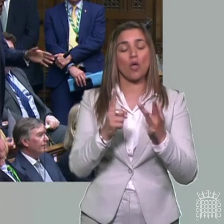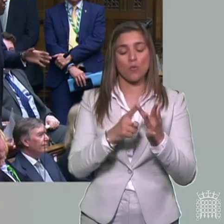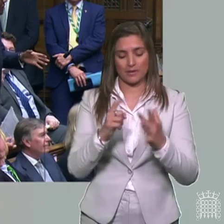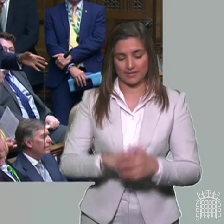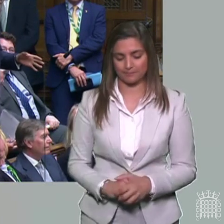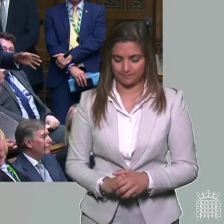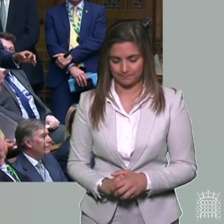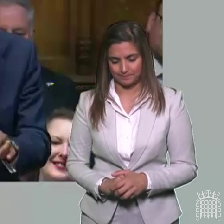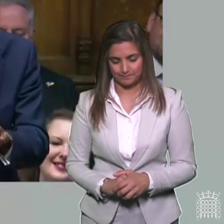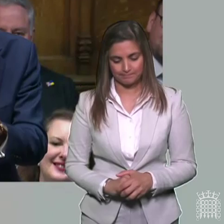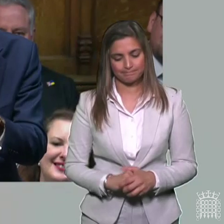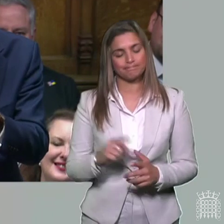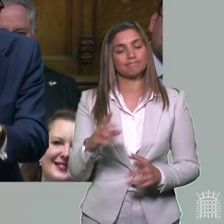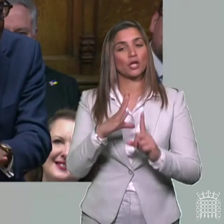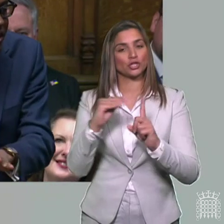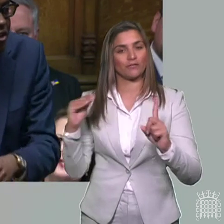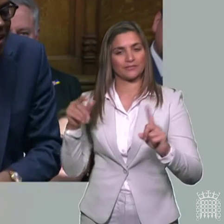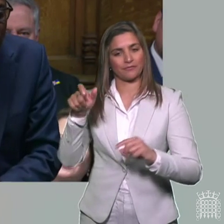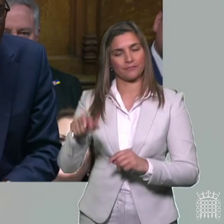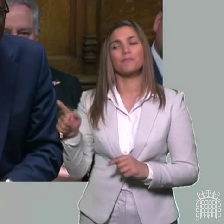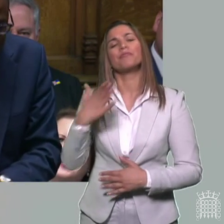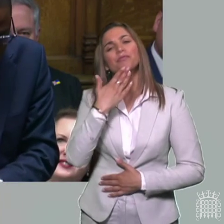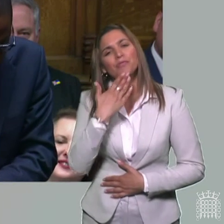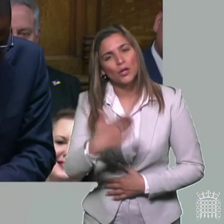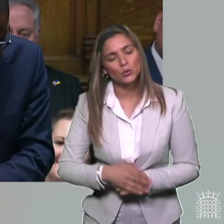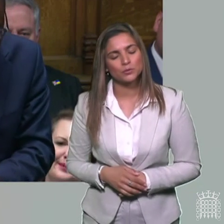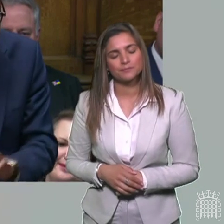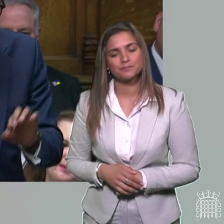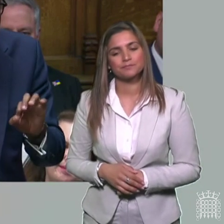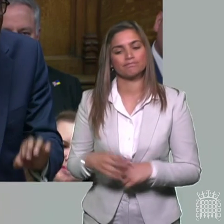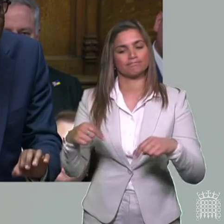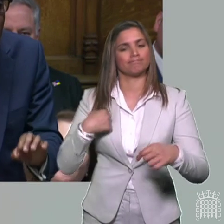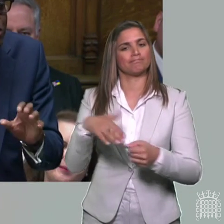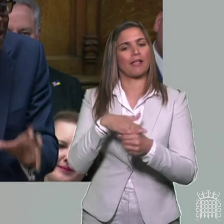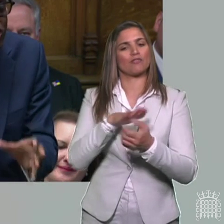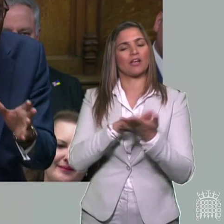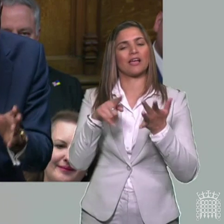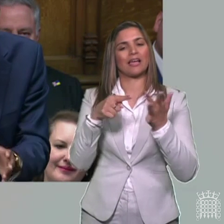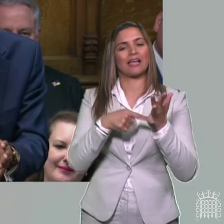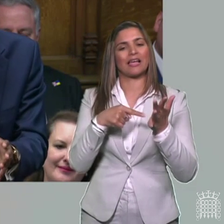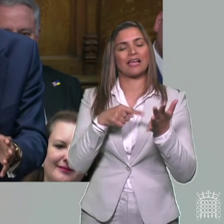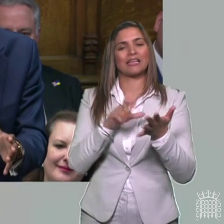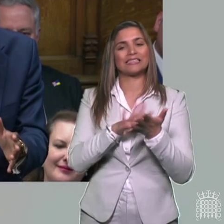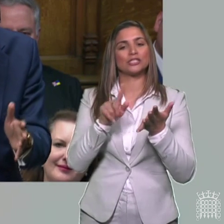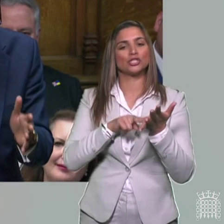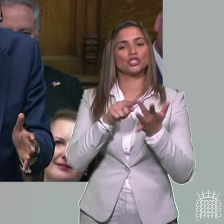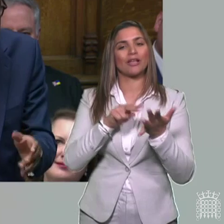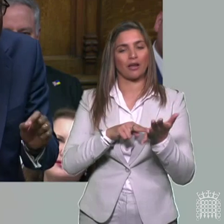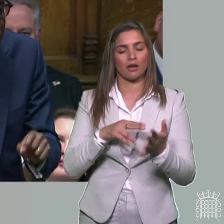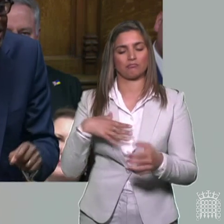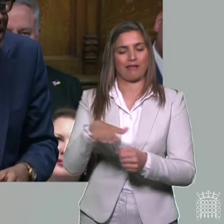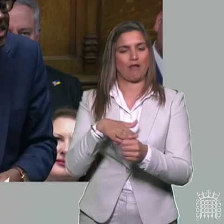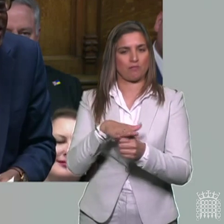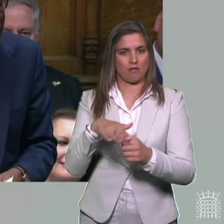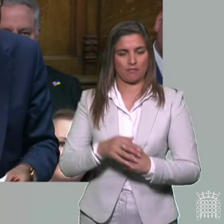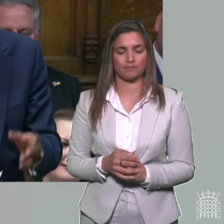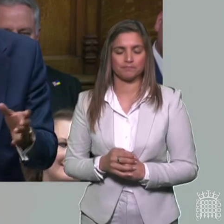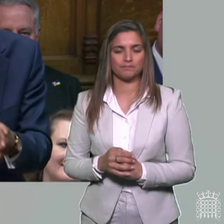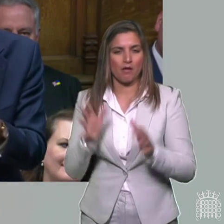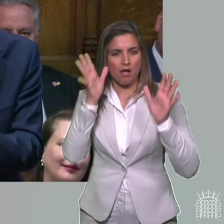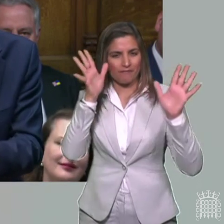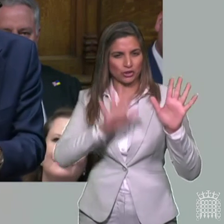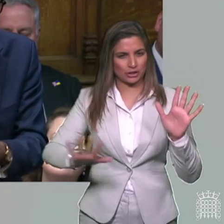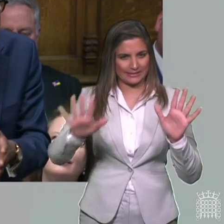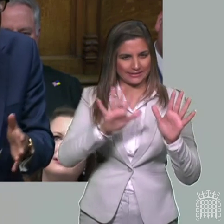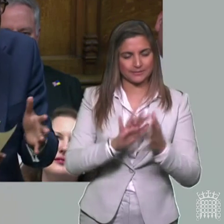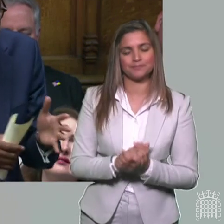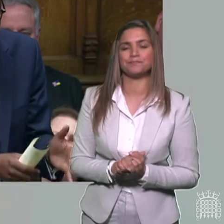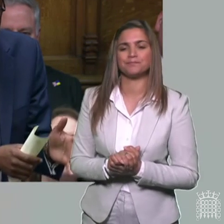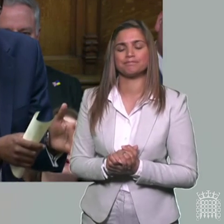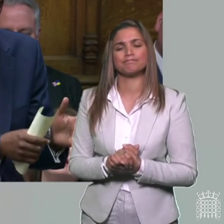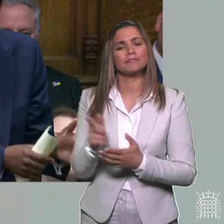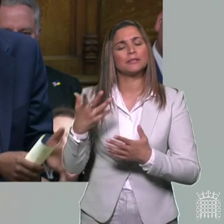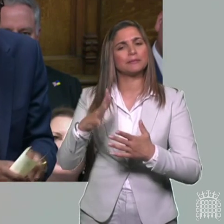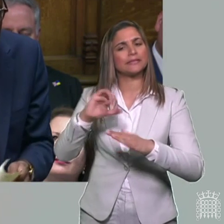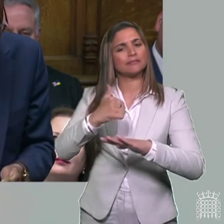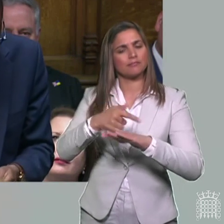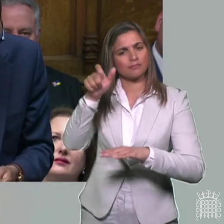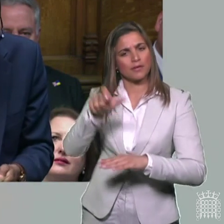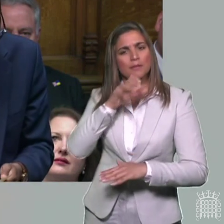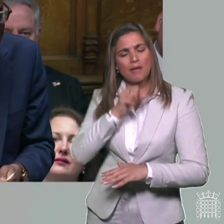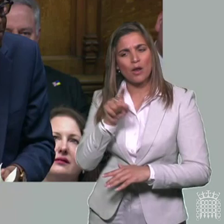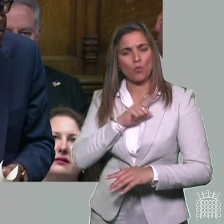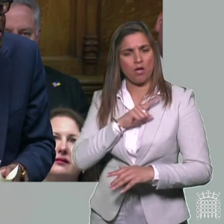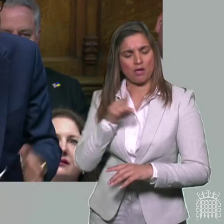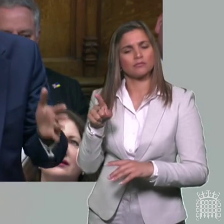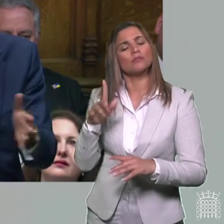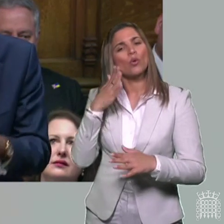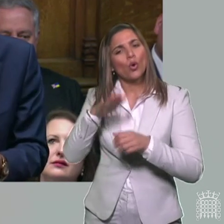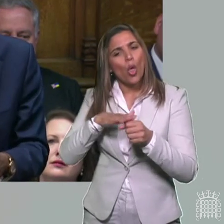Founded in Hitchin by an inspirational man called Richard Lucas, the Govox mental wellbeing platform was started in 2018, following the sad loss of local young men to suicide.